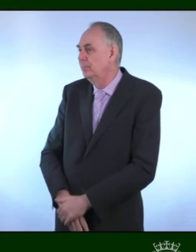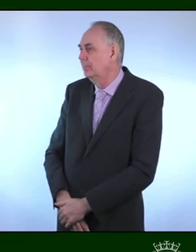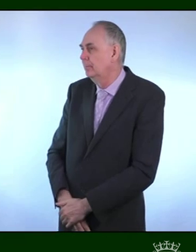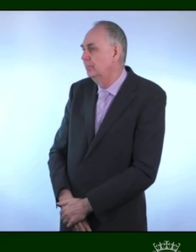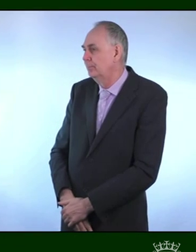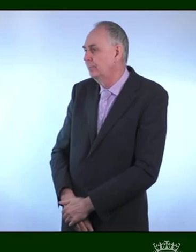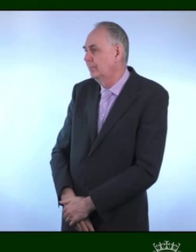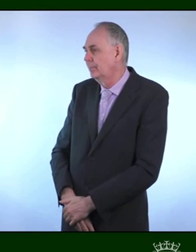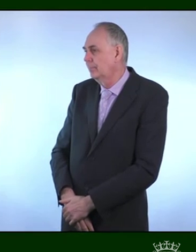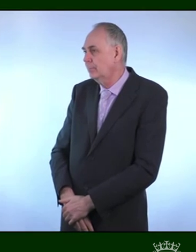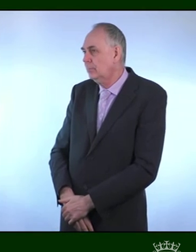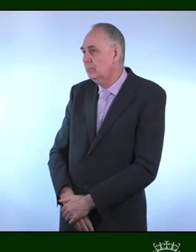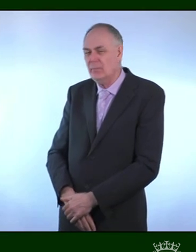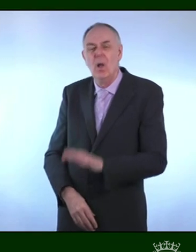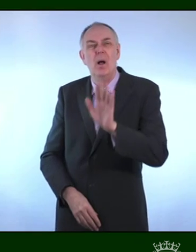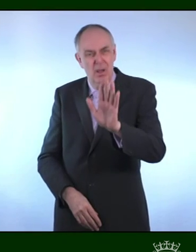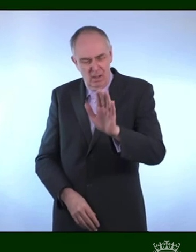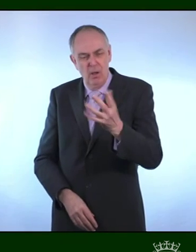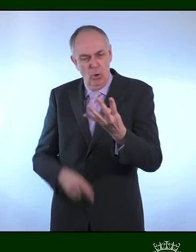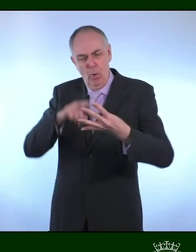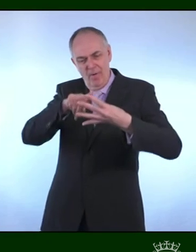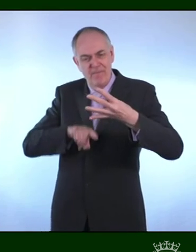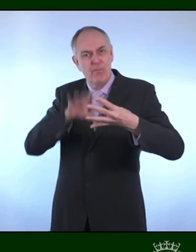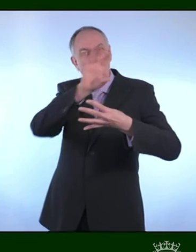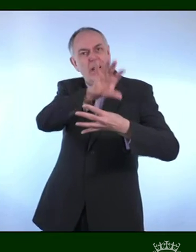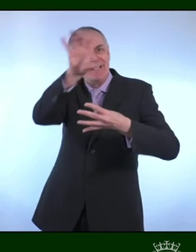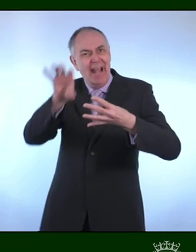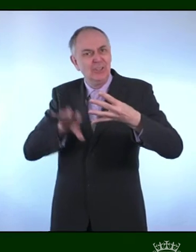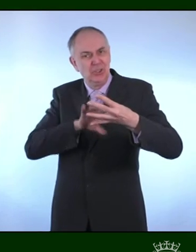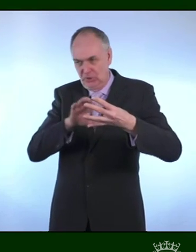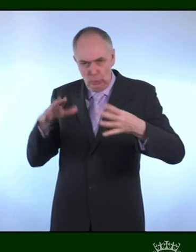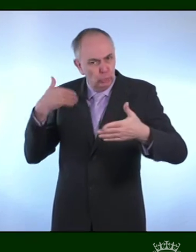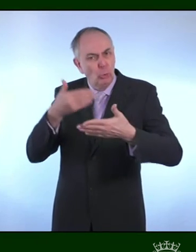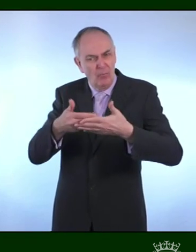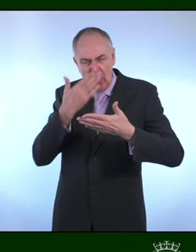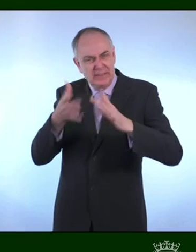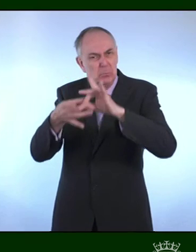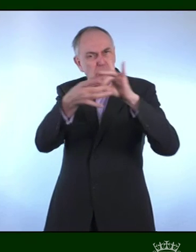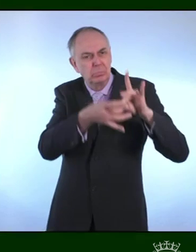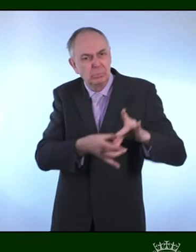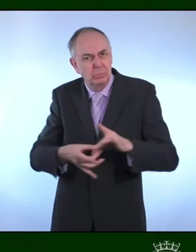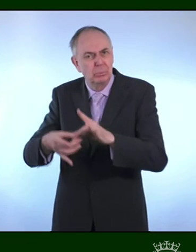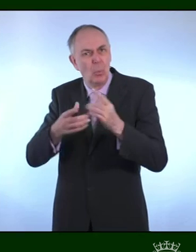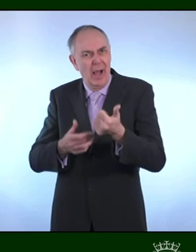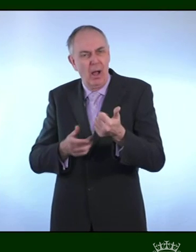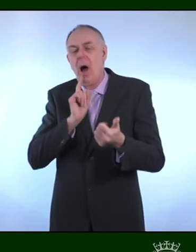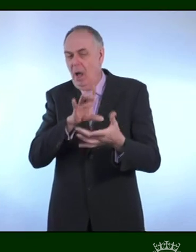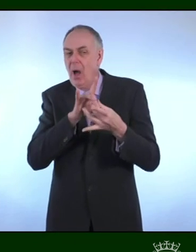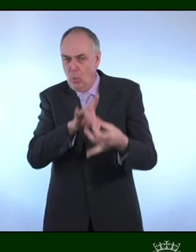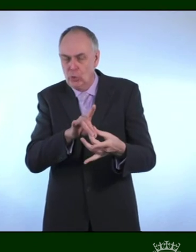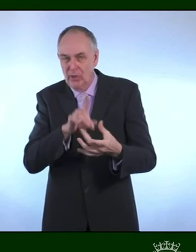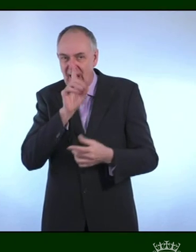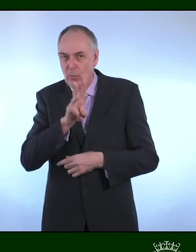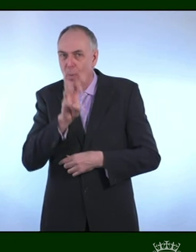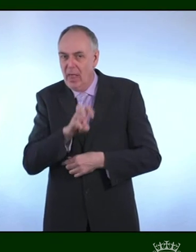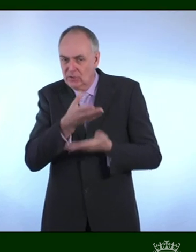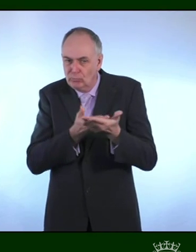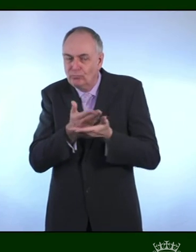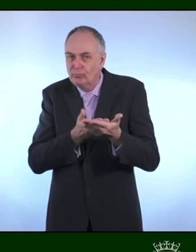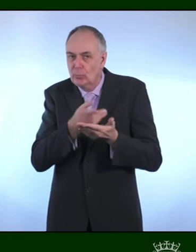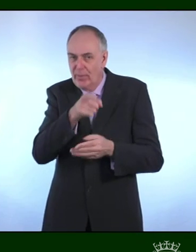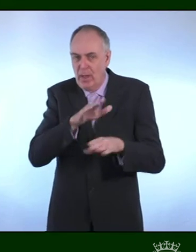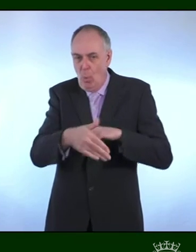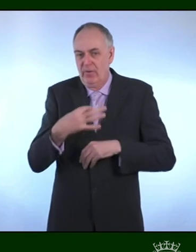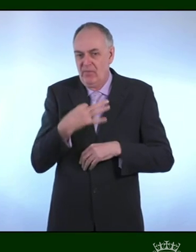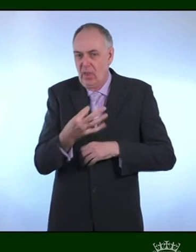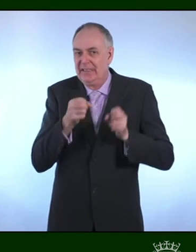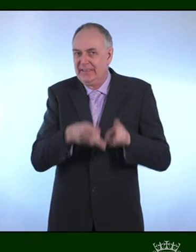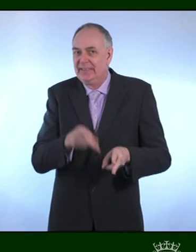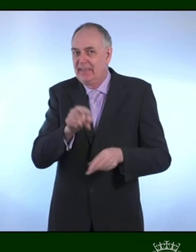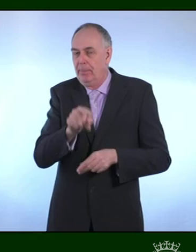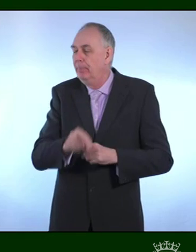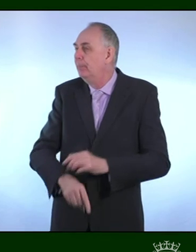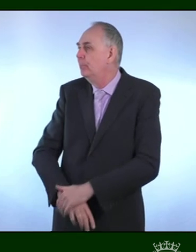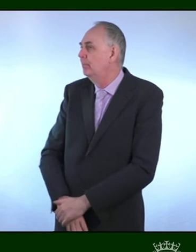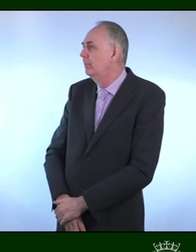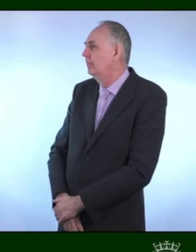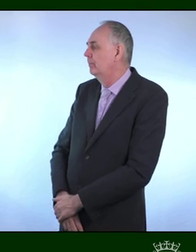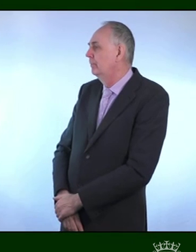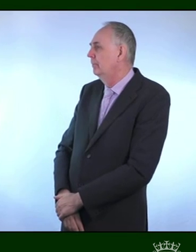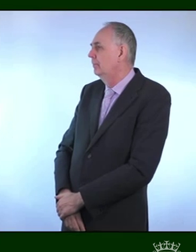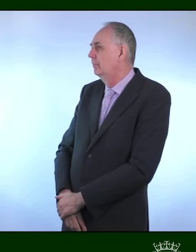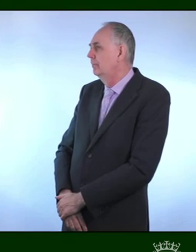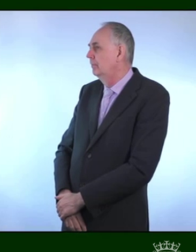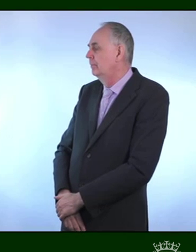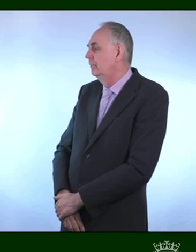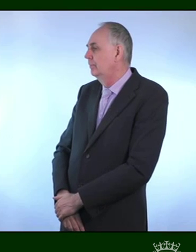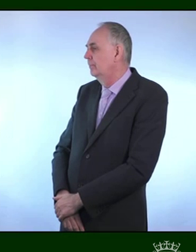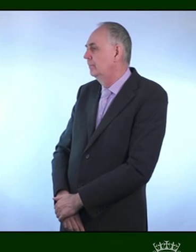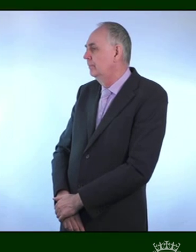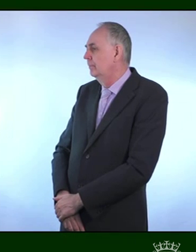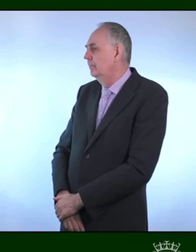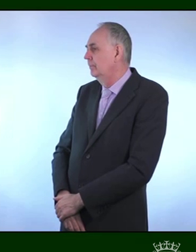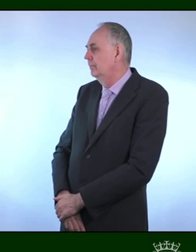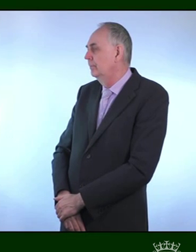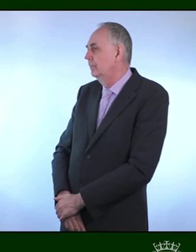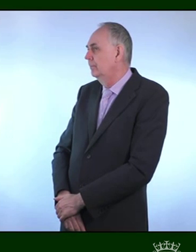I must say that in general the four nations of our United Kingdom have been working very well together, but we will get on to the Welsh Government this afternoon on the issue that my honourable Friend addresses.